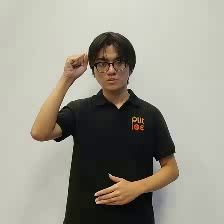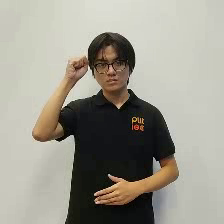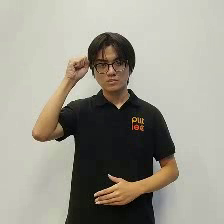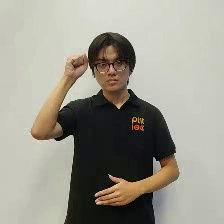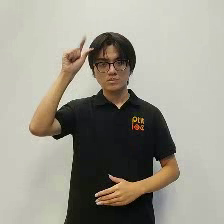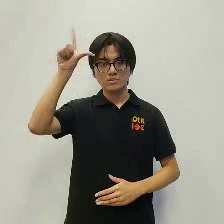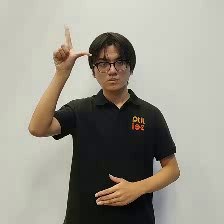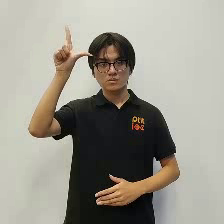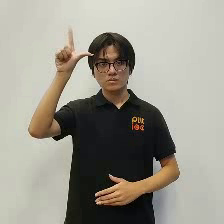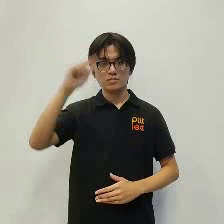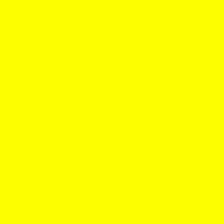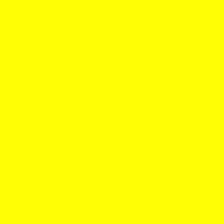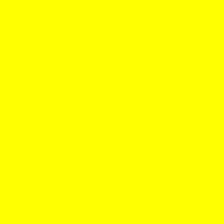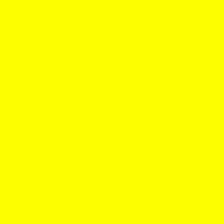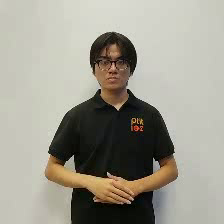Thức dậy